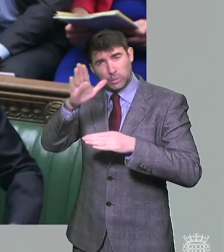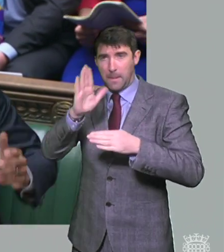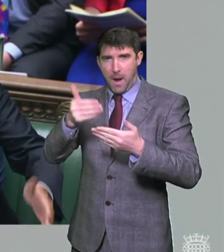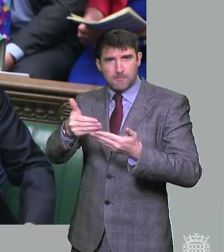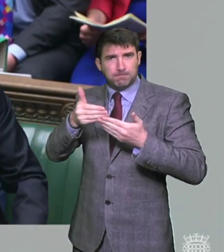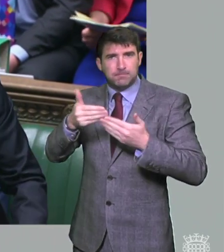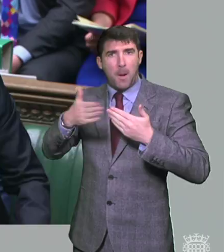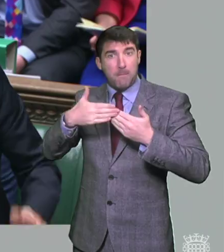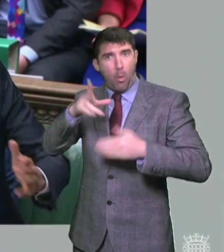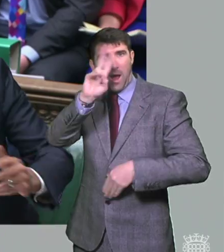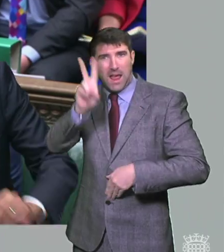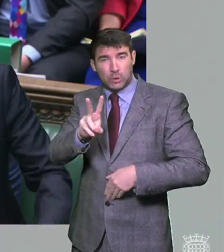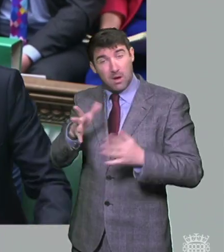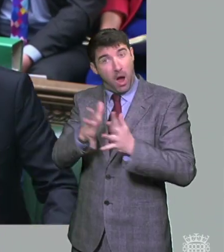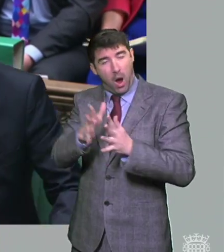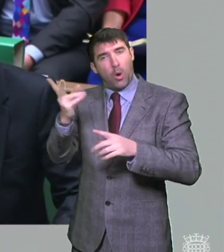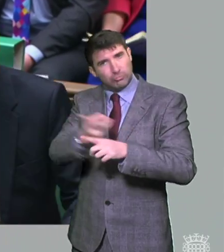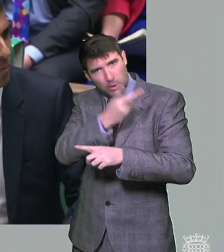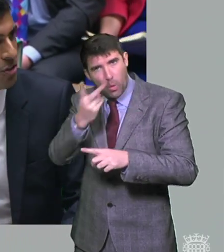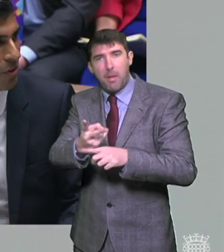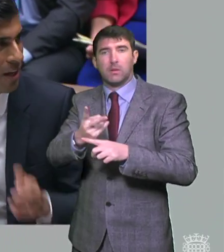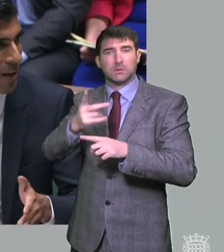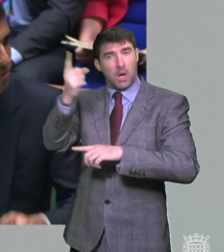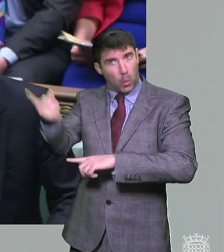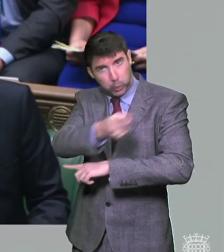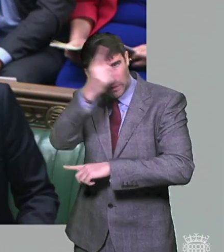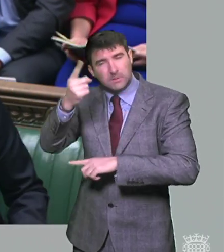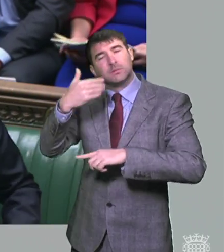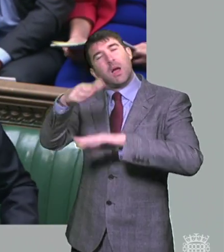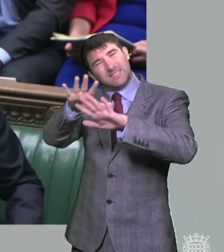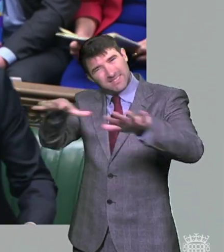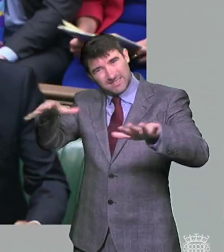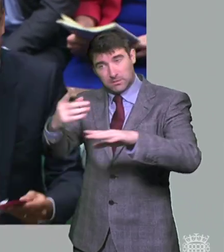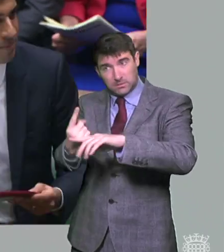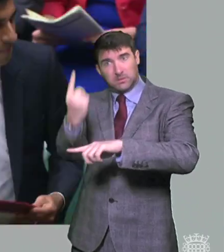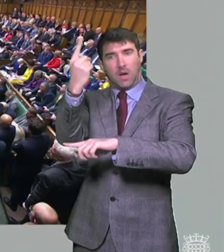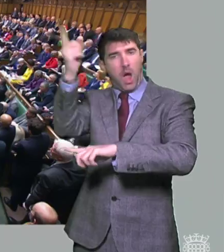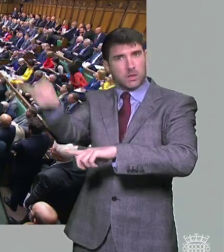That means more renewables, more offshore wind and indeed more nuclear, and that is what this Government will deliver.